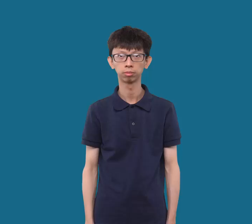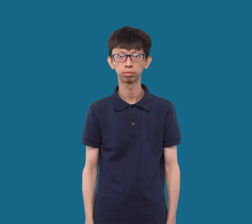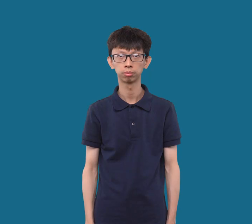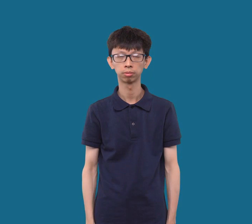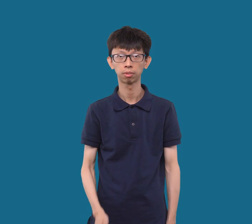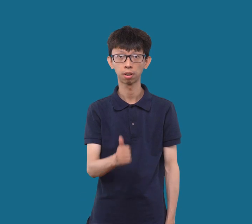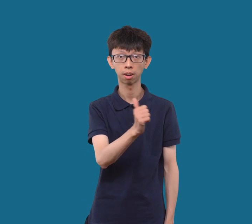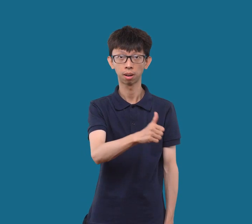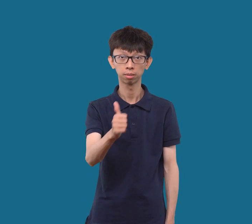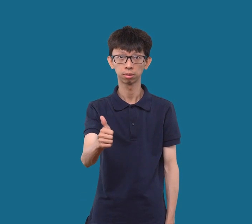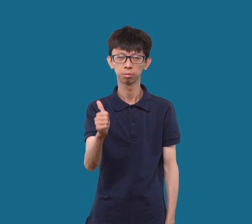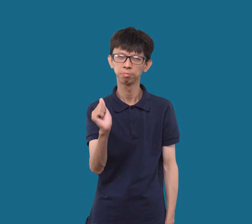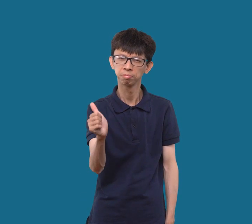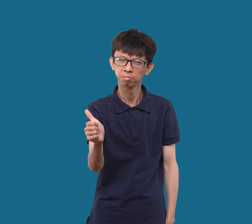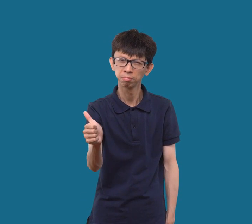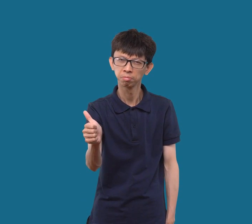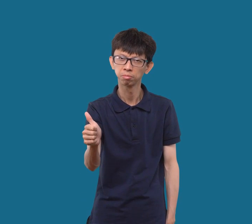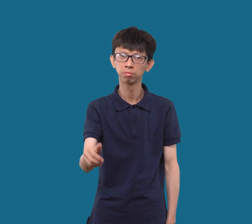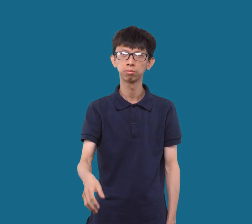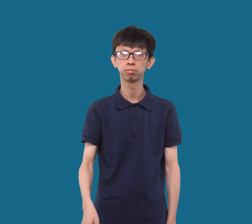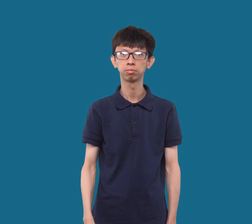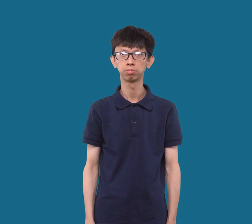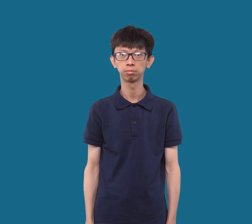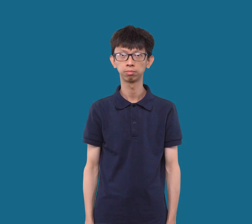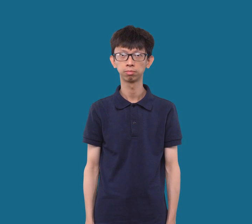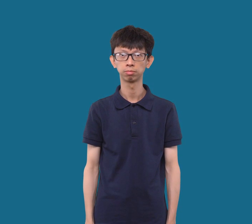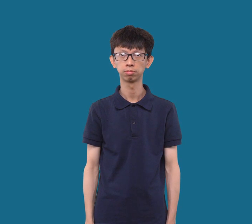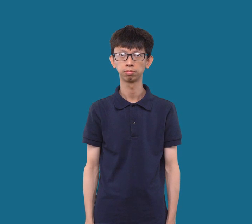khách vip